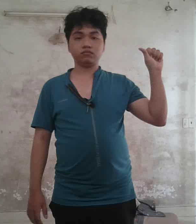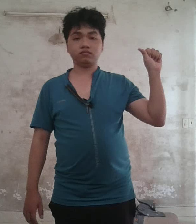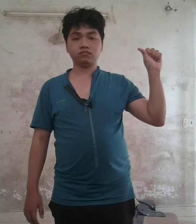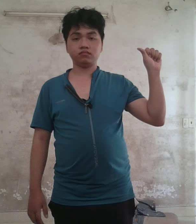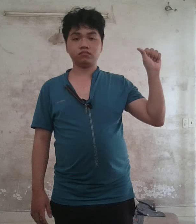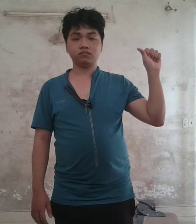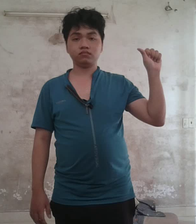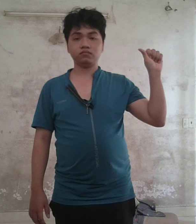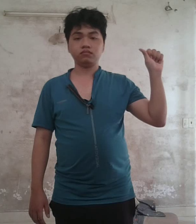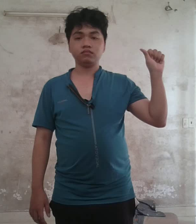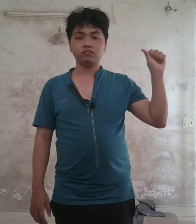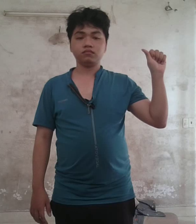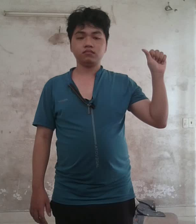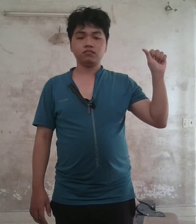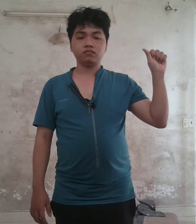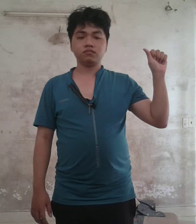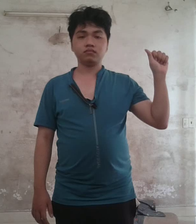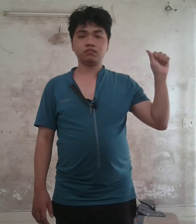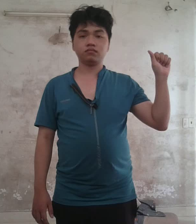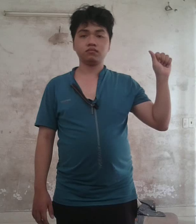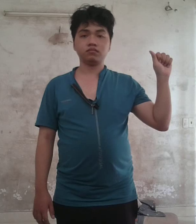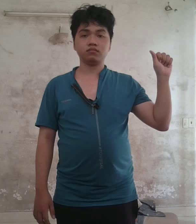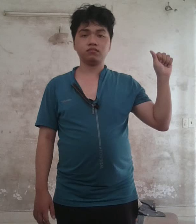a